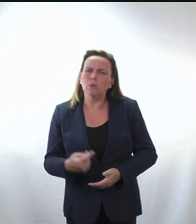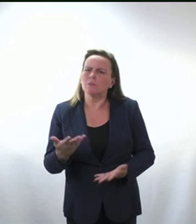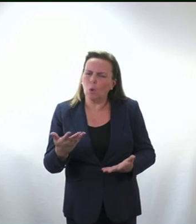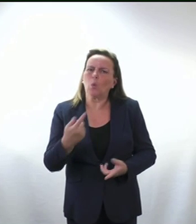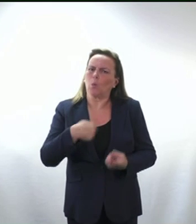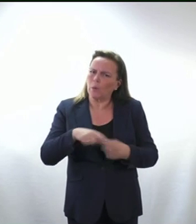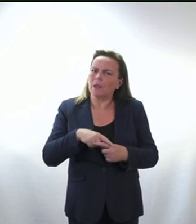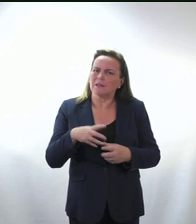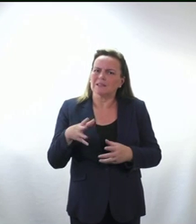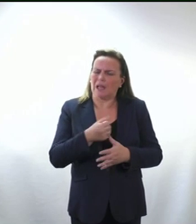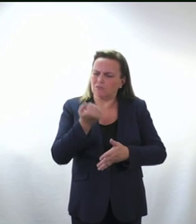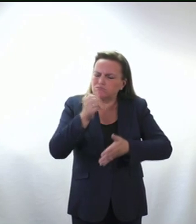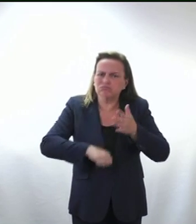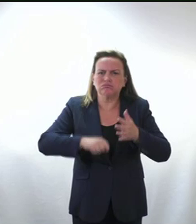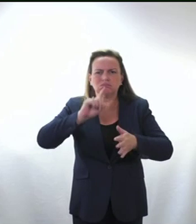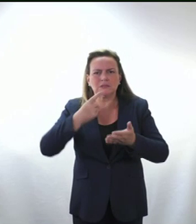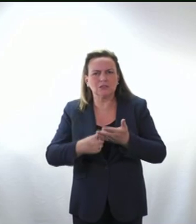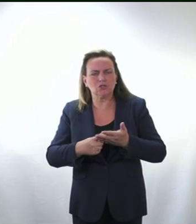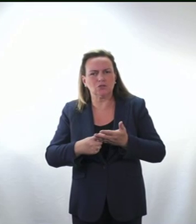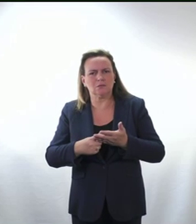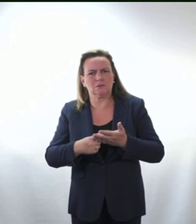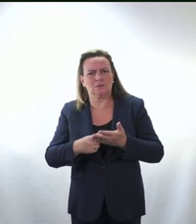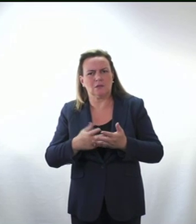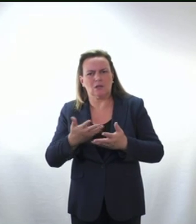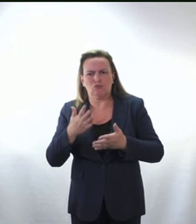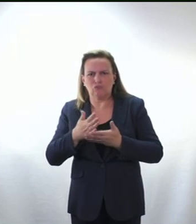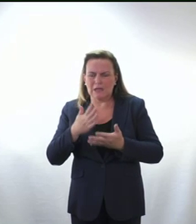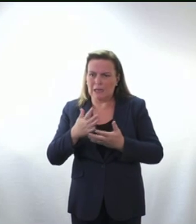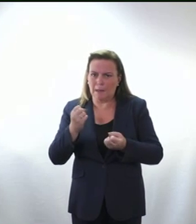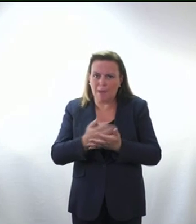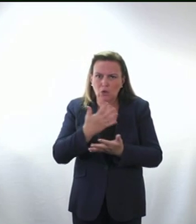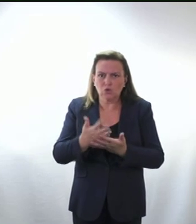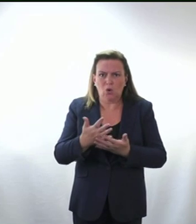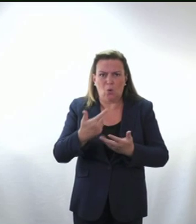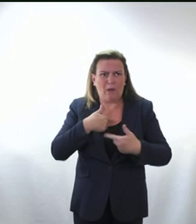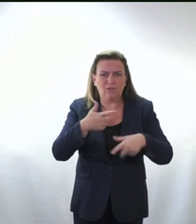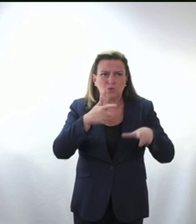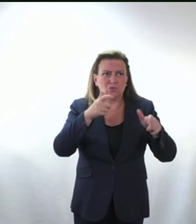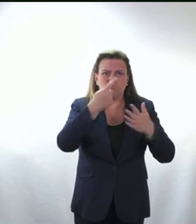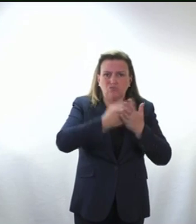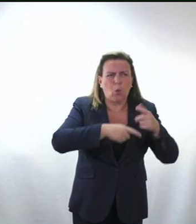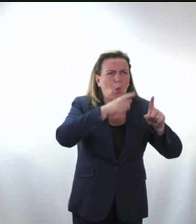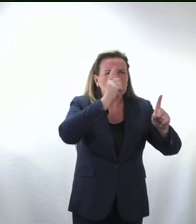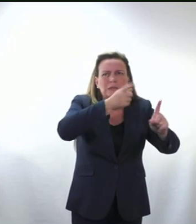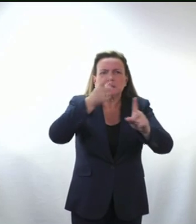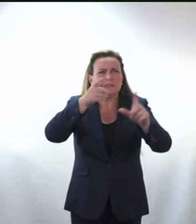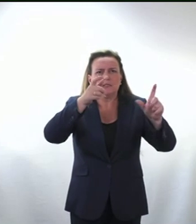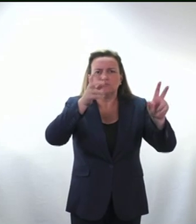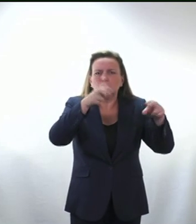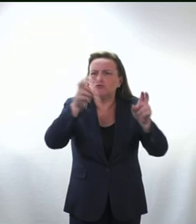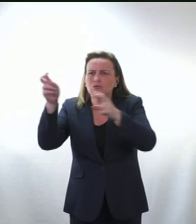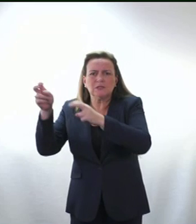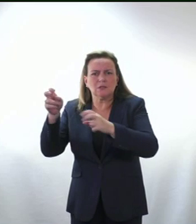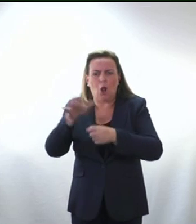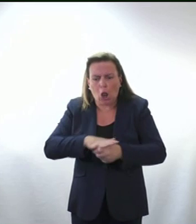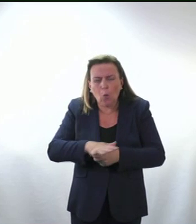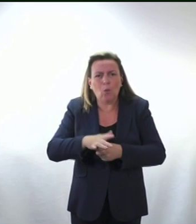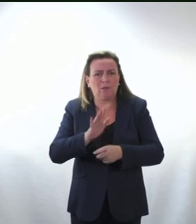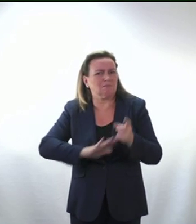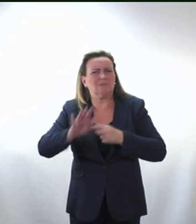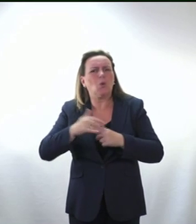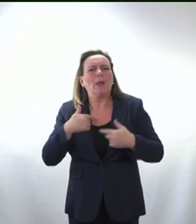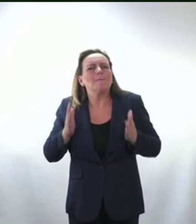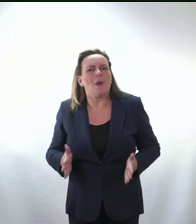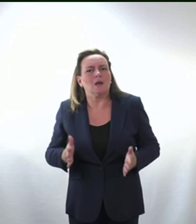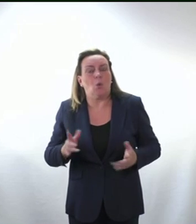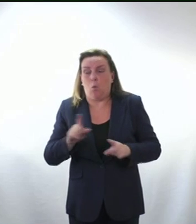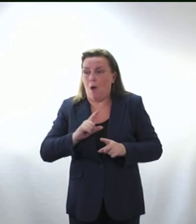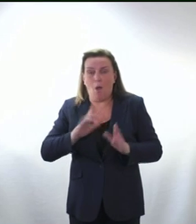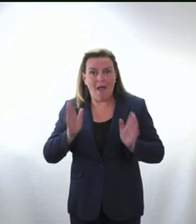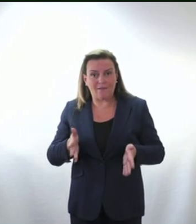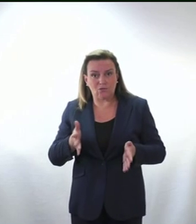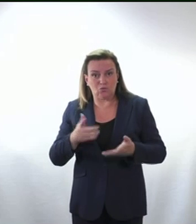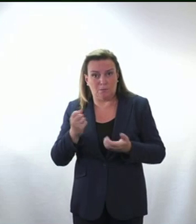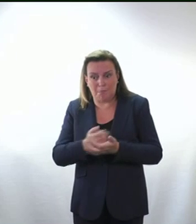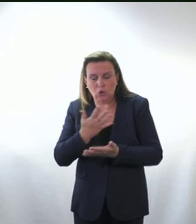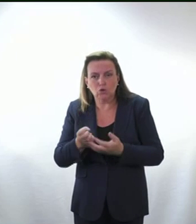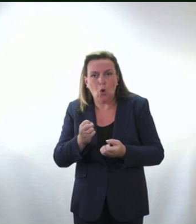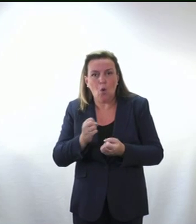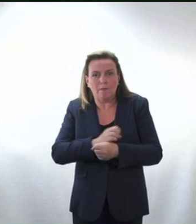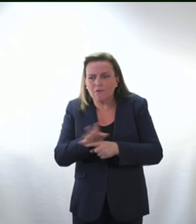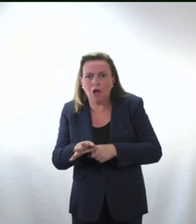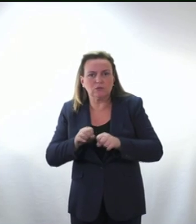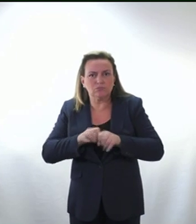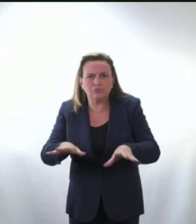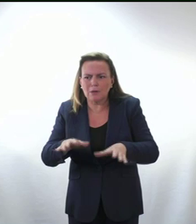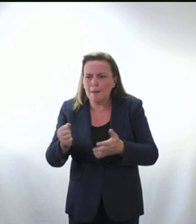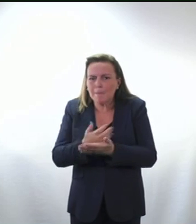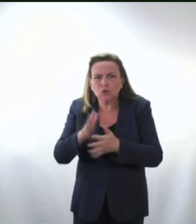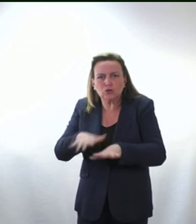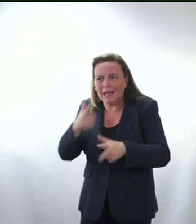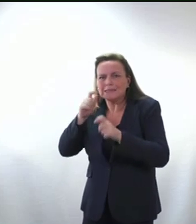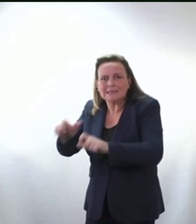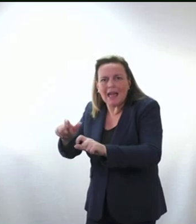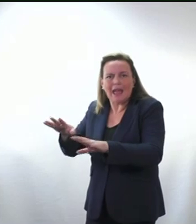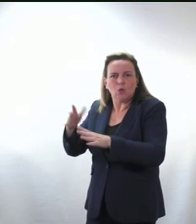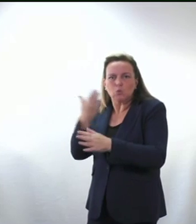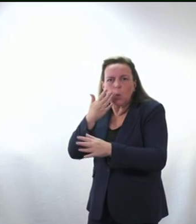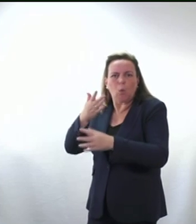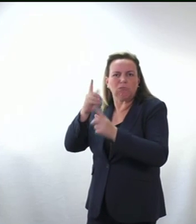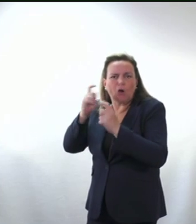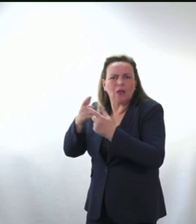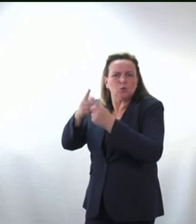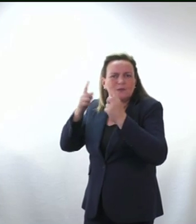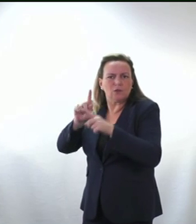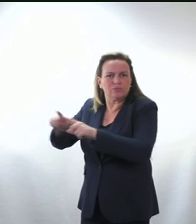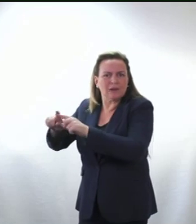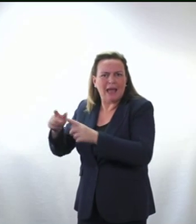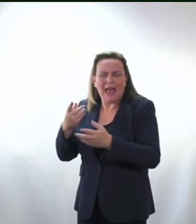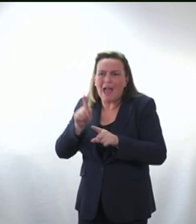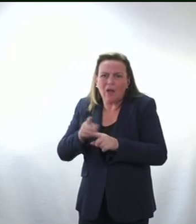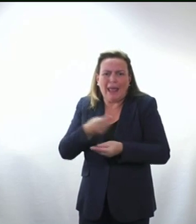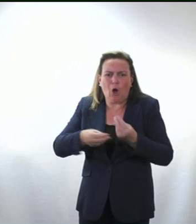We are taking the tough decisions necessary, imposing restrictions—which we do not want to do—locally and nationally to fight the virus to keep young people and kids in education and to keep the bulk of our economy moving.